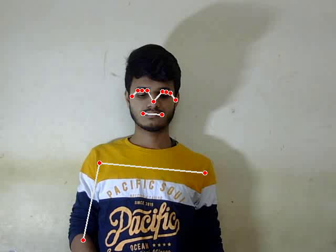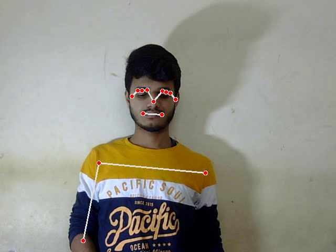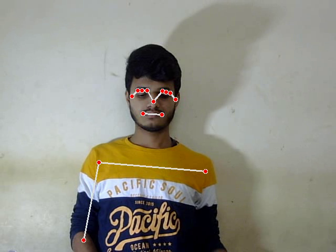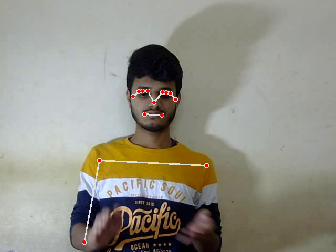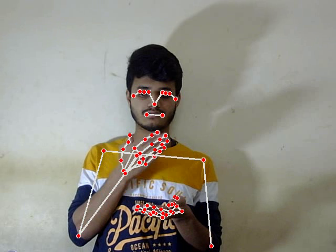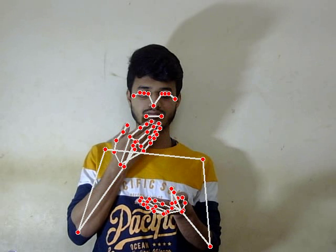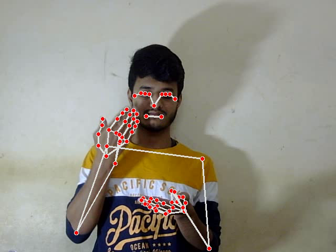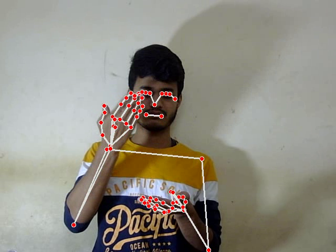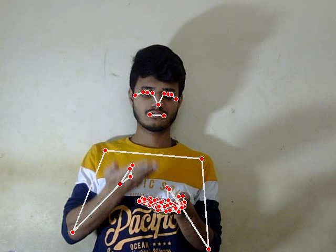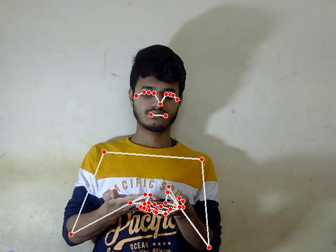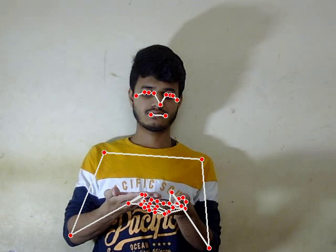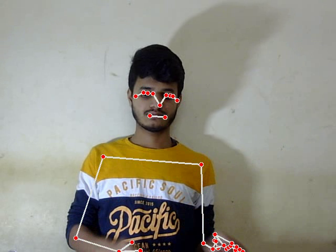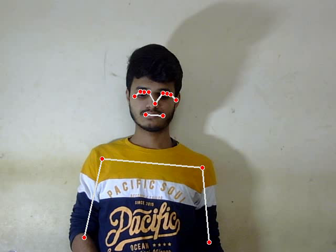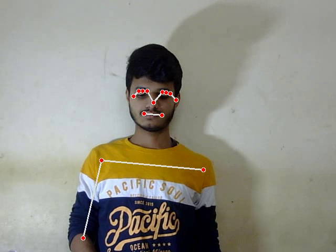good